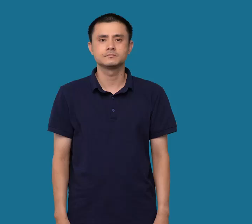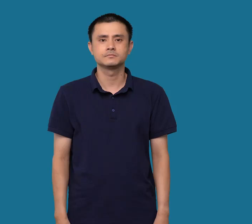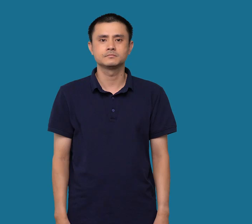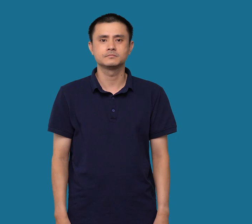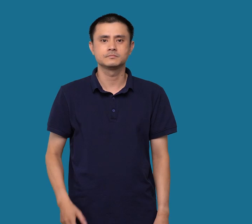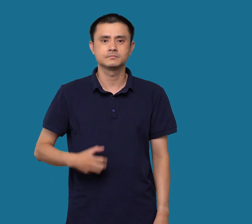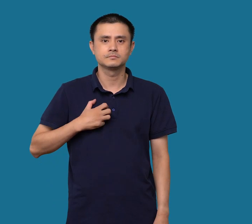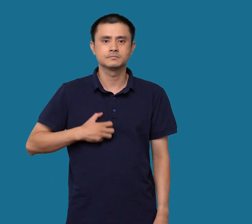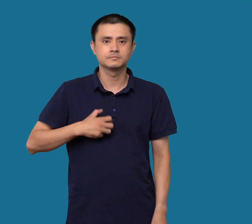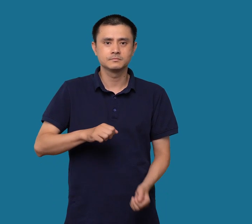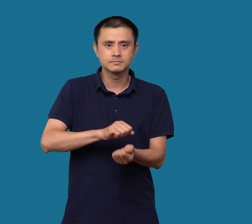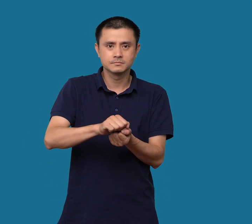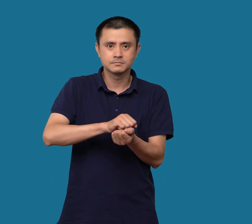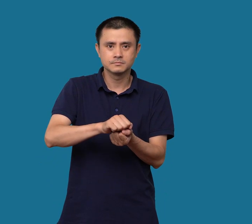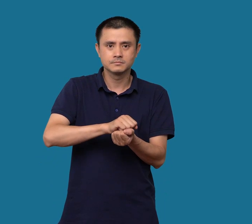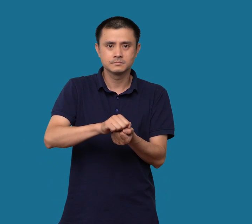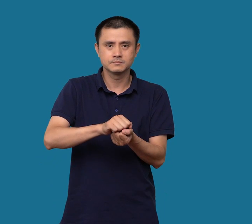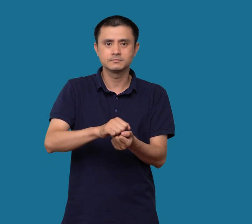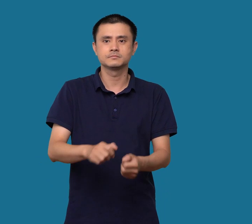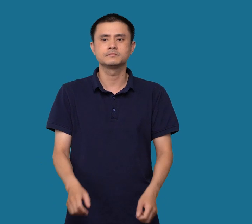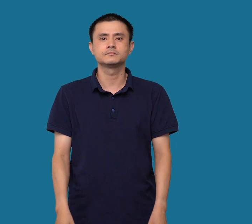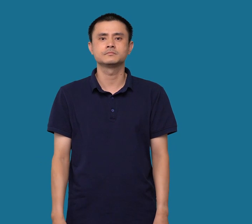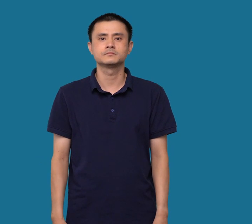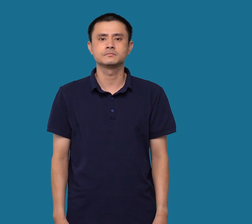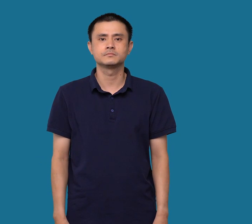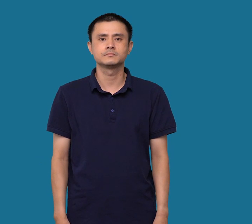xà phòng giặt